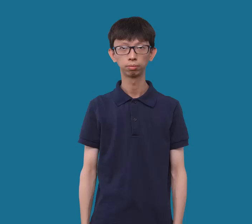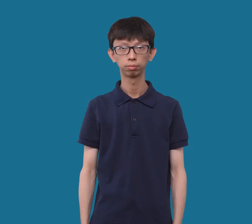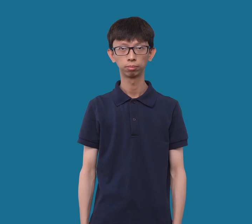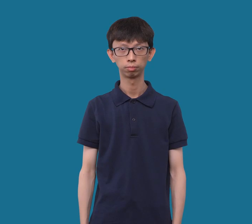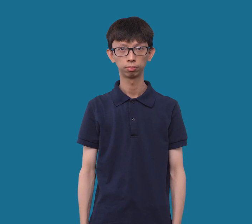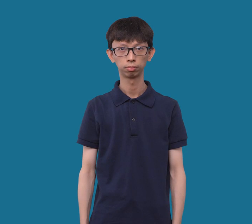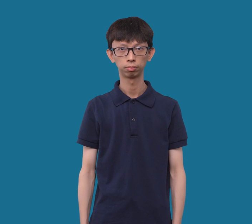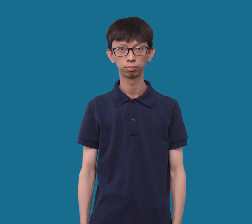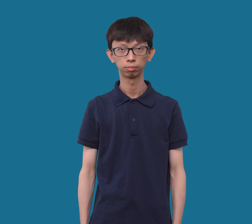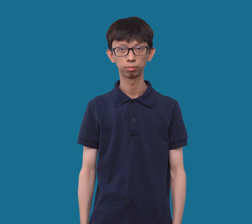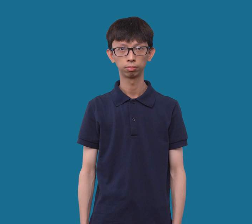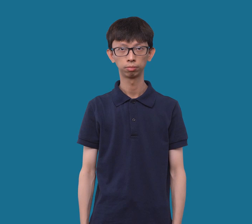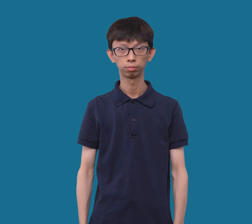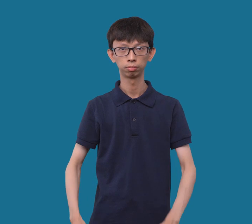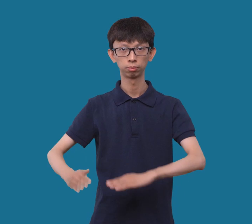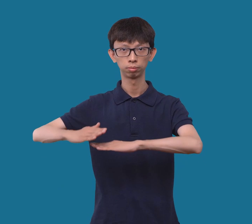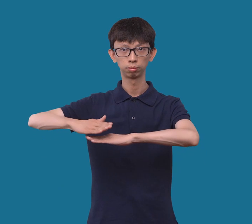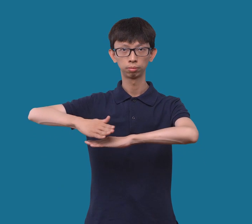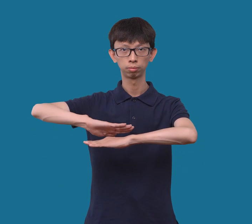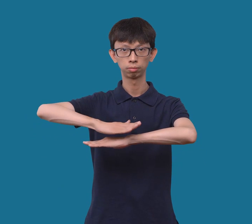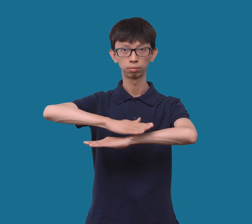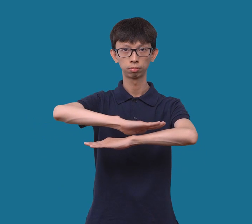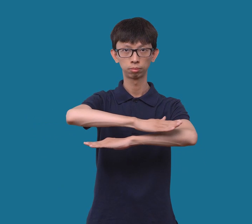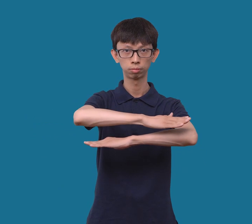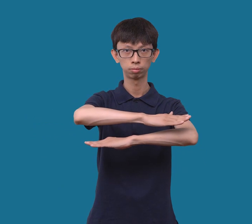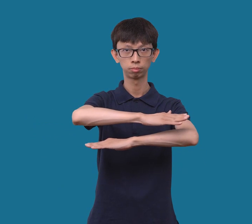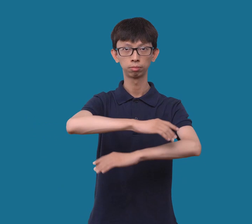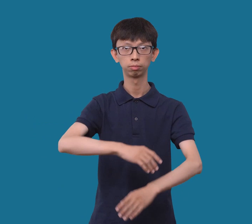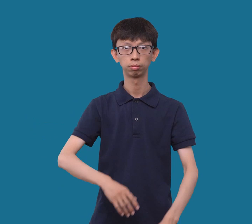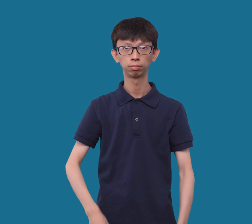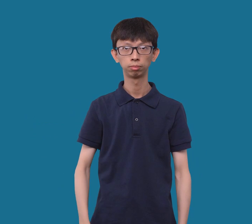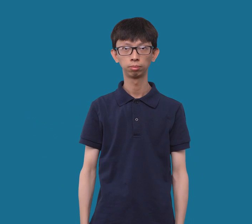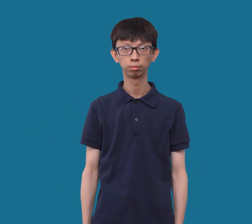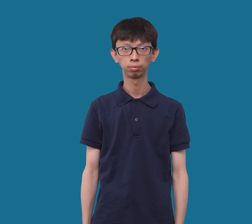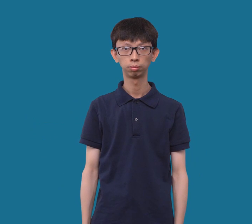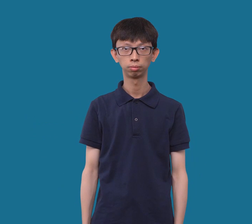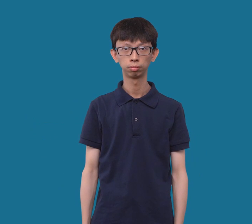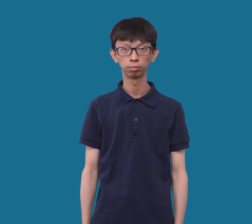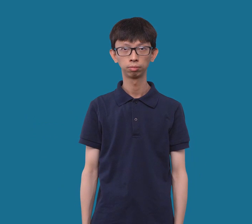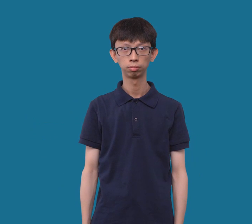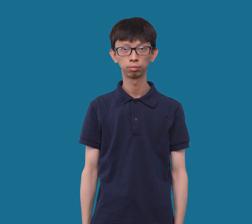bò sát